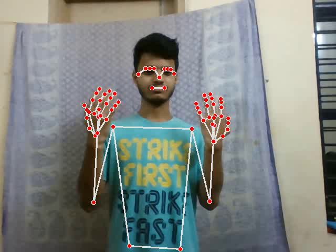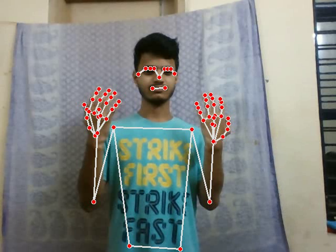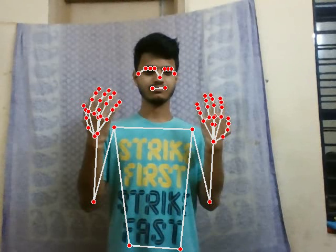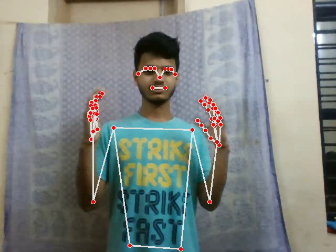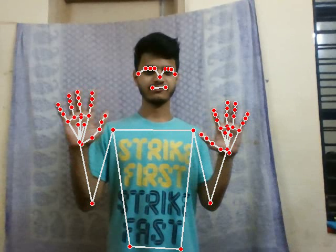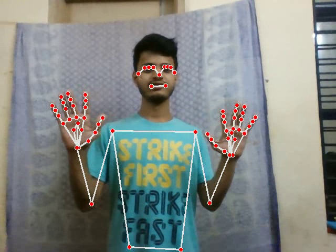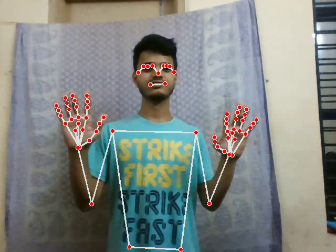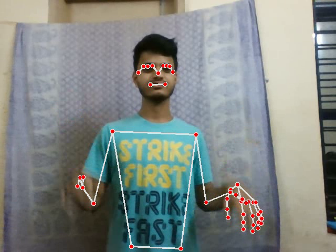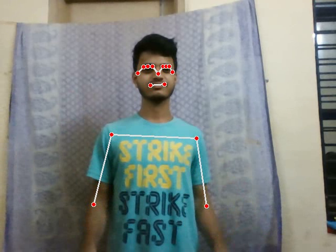do not want